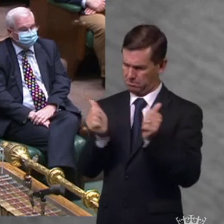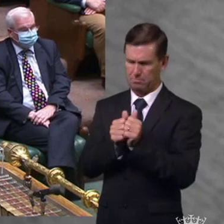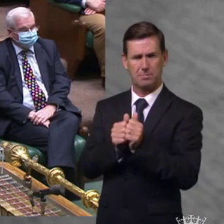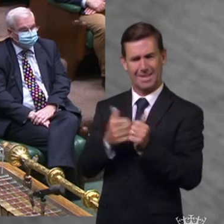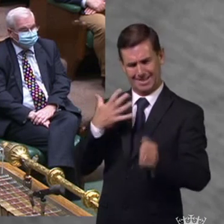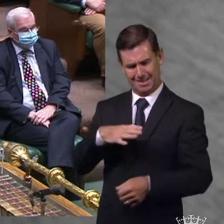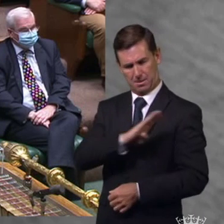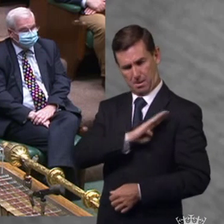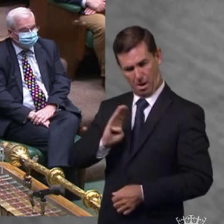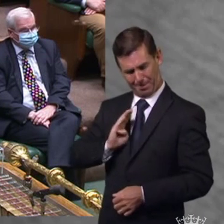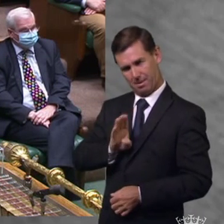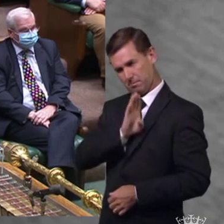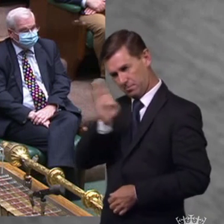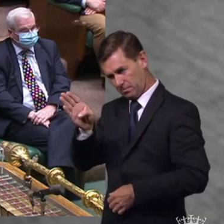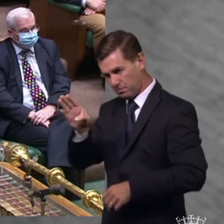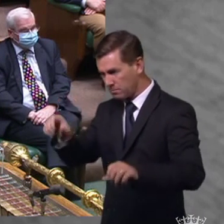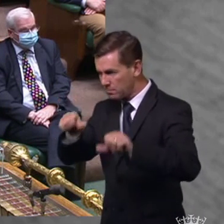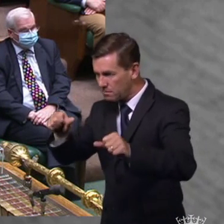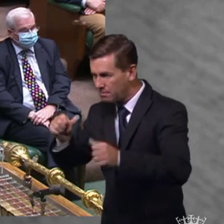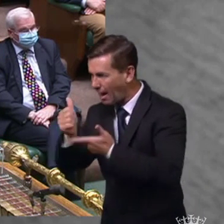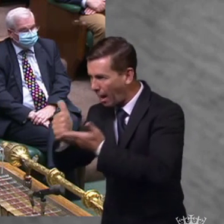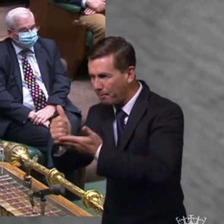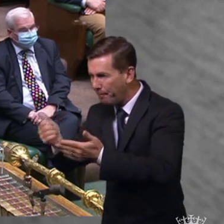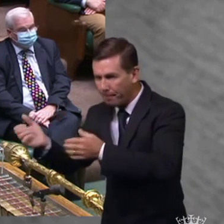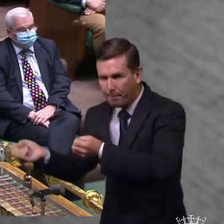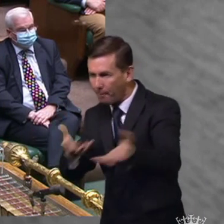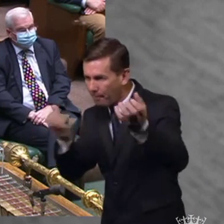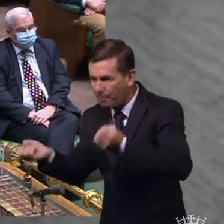We want it to succeed just as quickly and safely as possible.